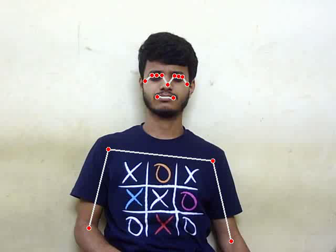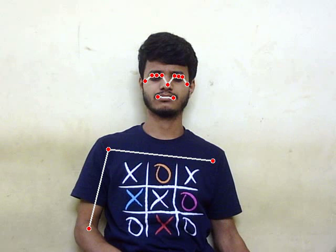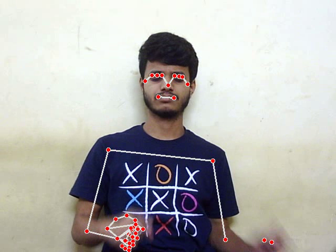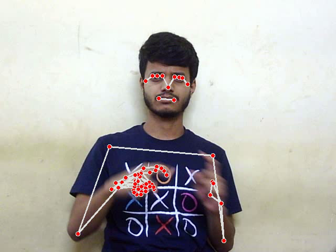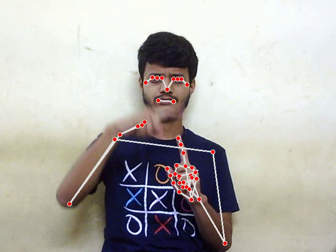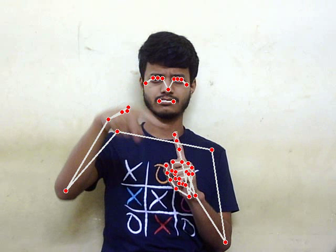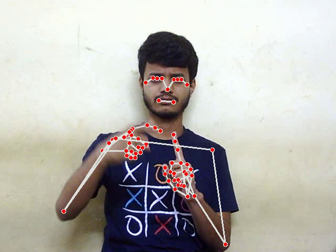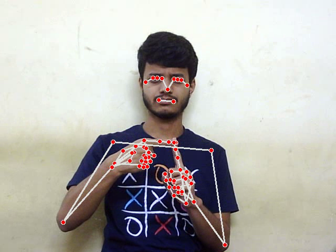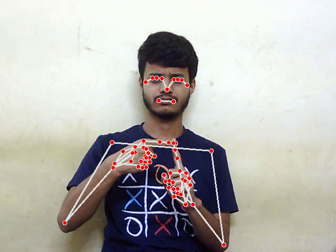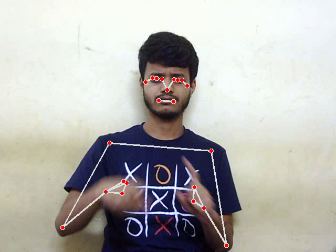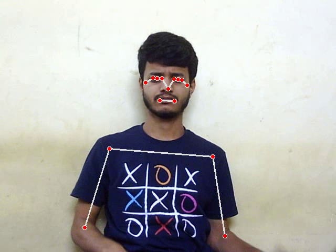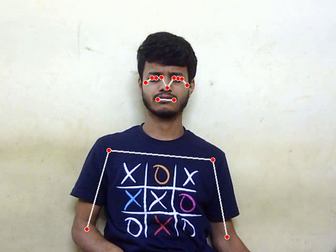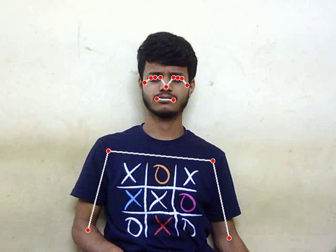when